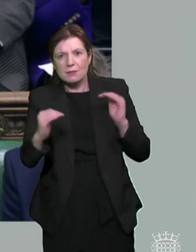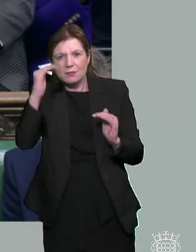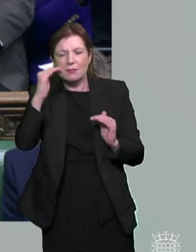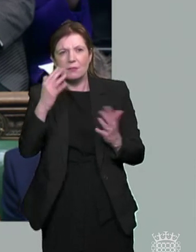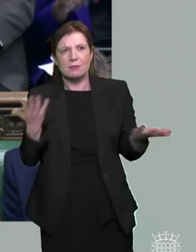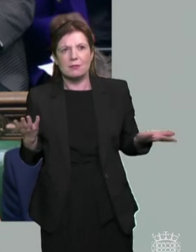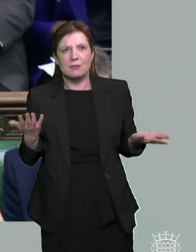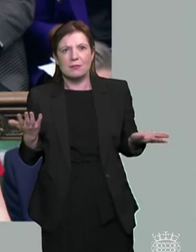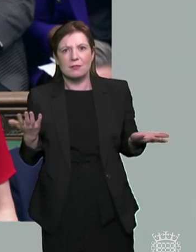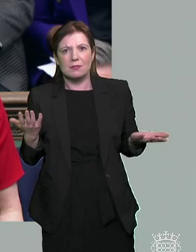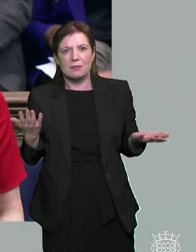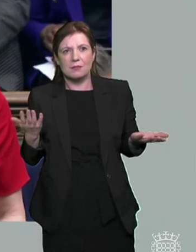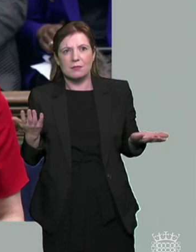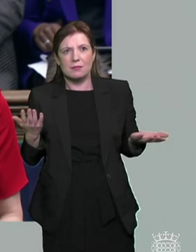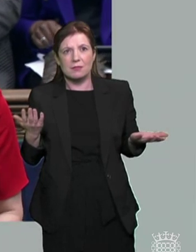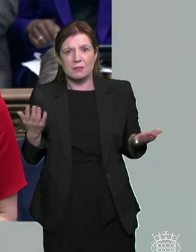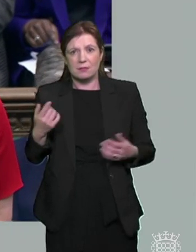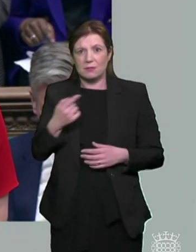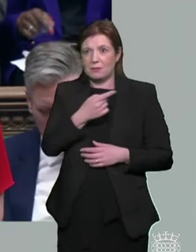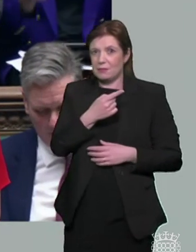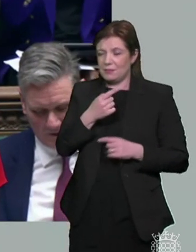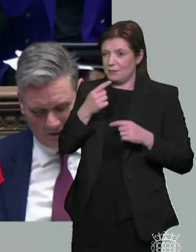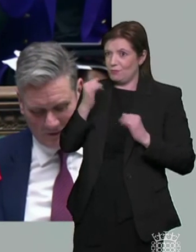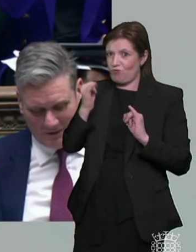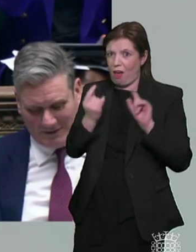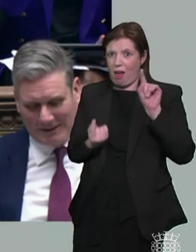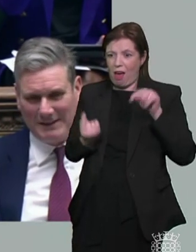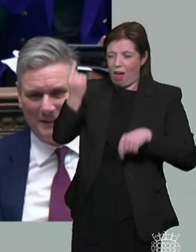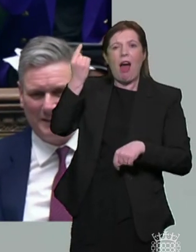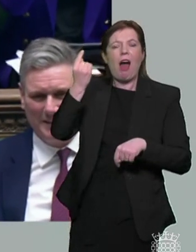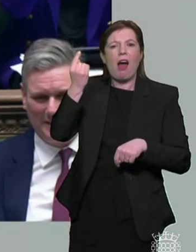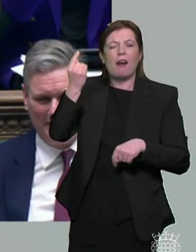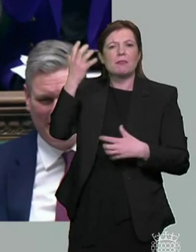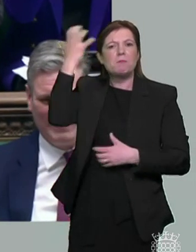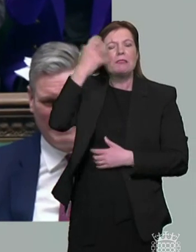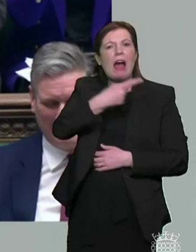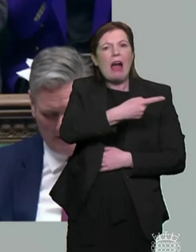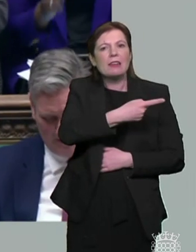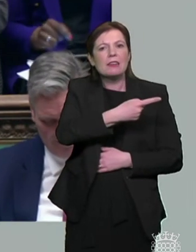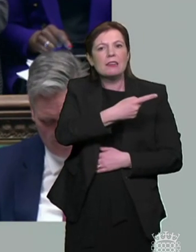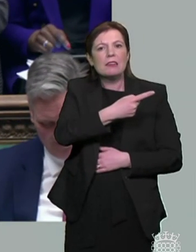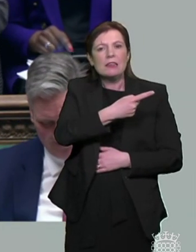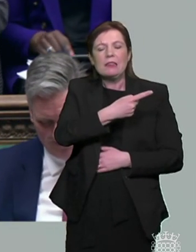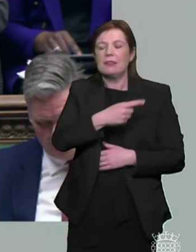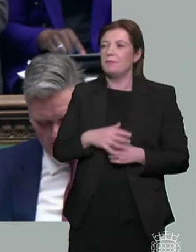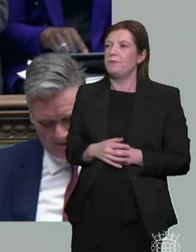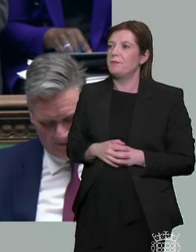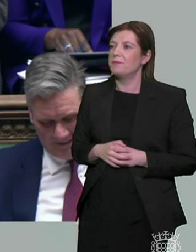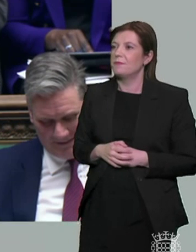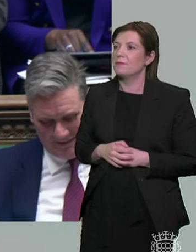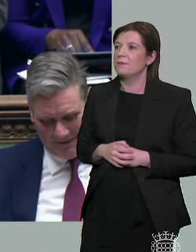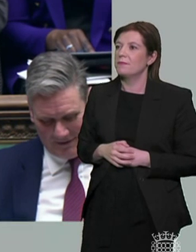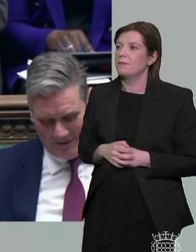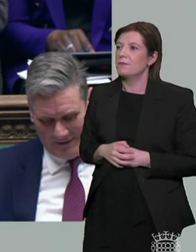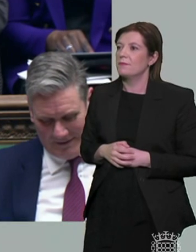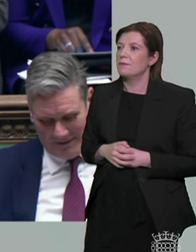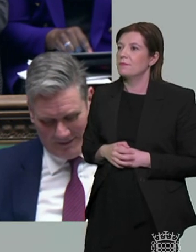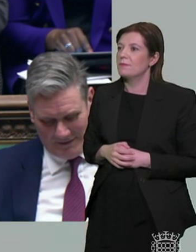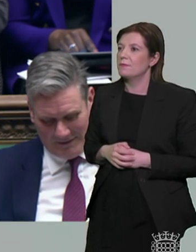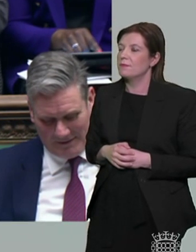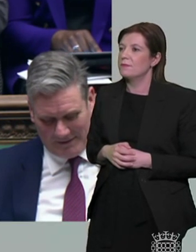Has down become the new up?” The Chancellor follows Humpty Dumpty’s advice and says,